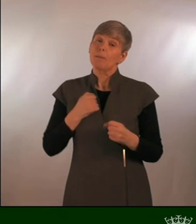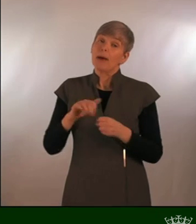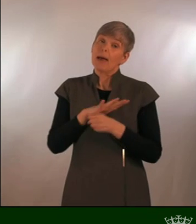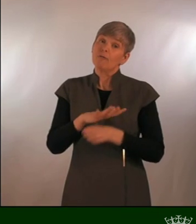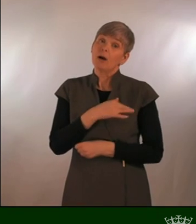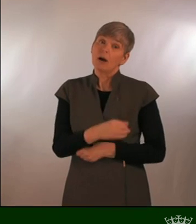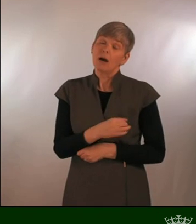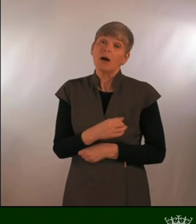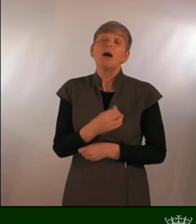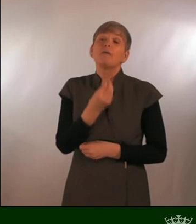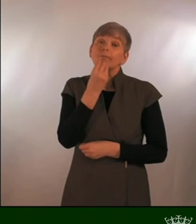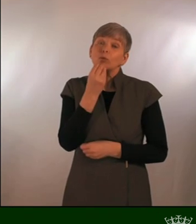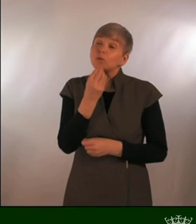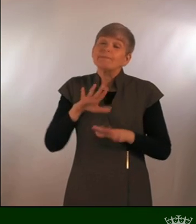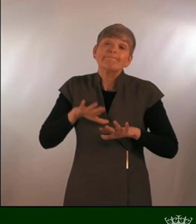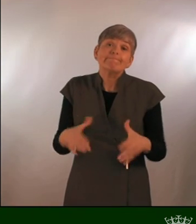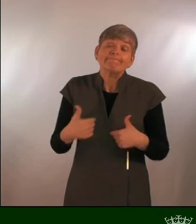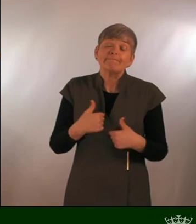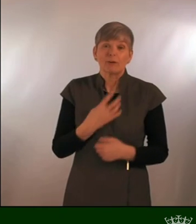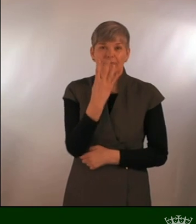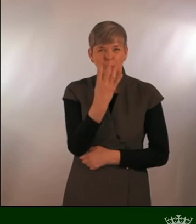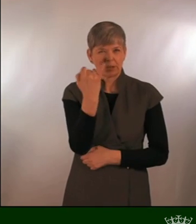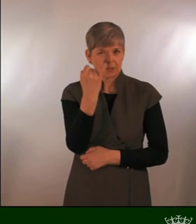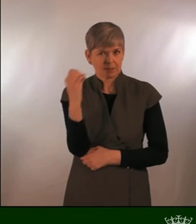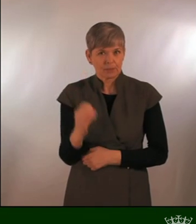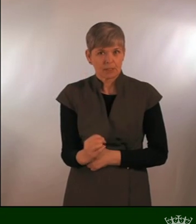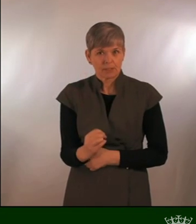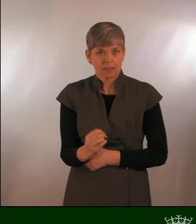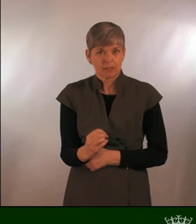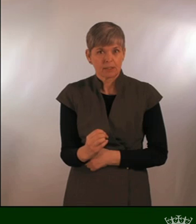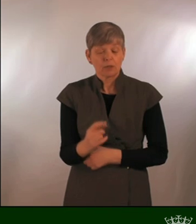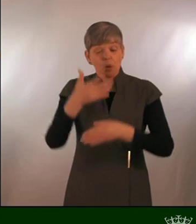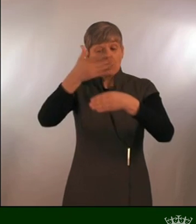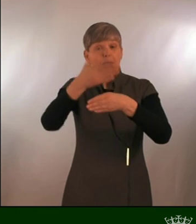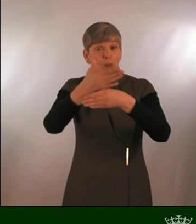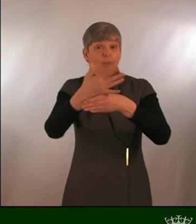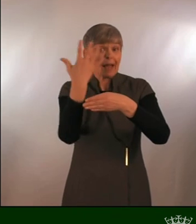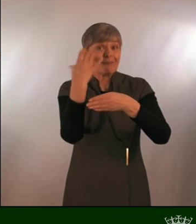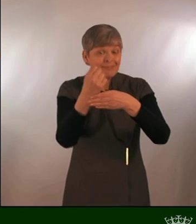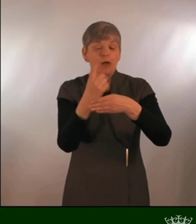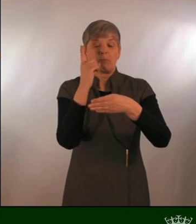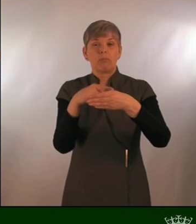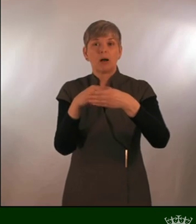While Luton’s unemployment rate may be going down, more people are in low-paid, insecure jobs.